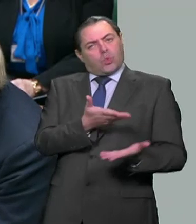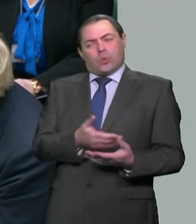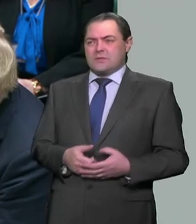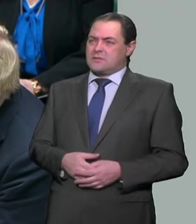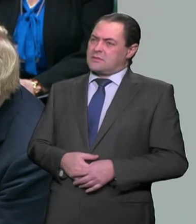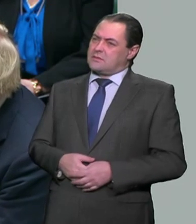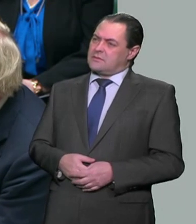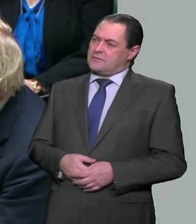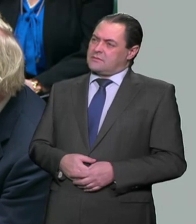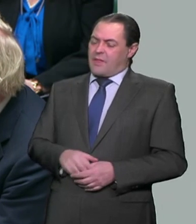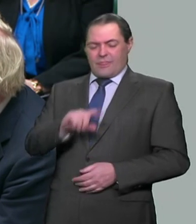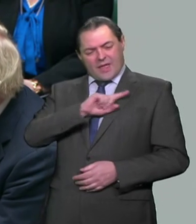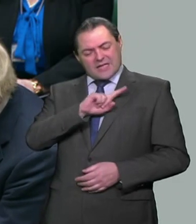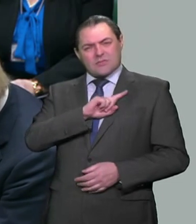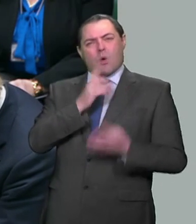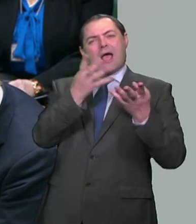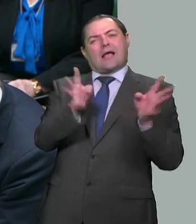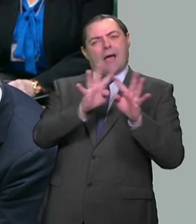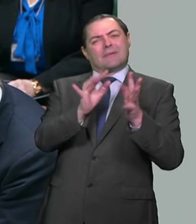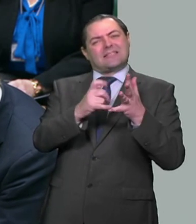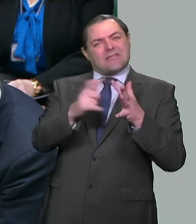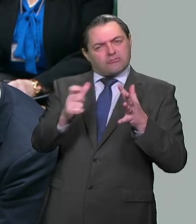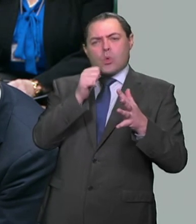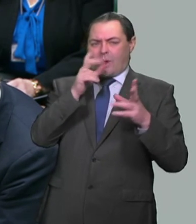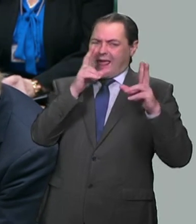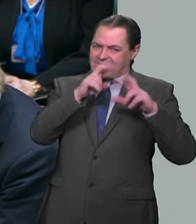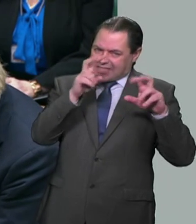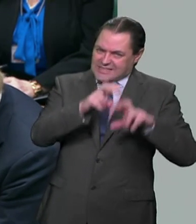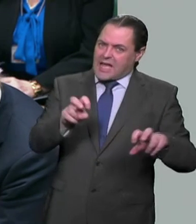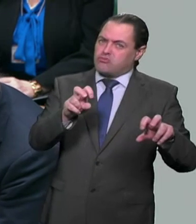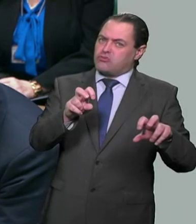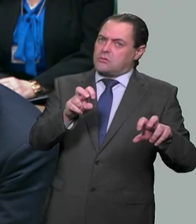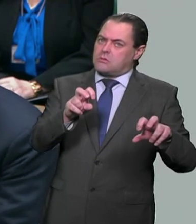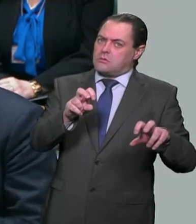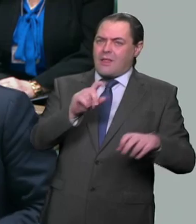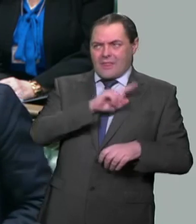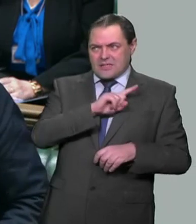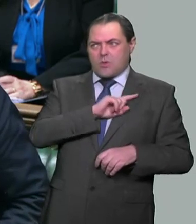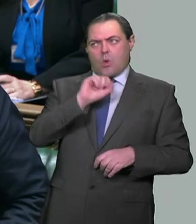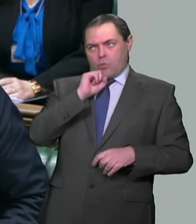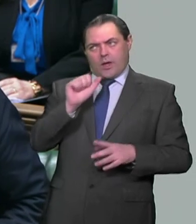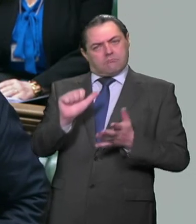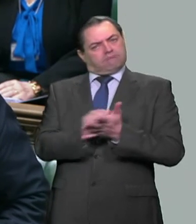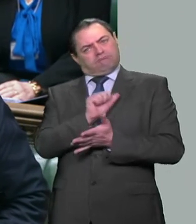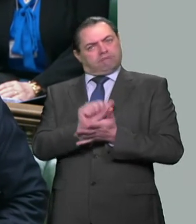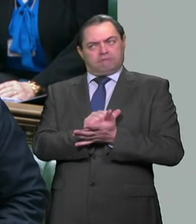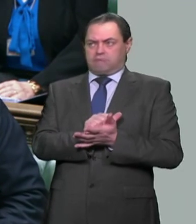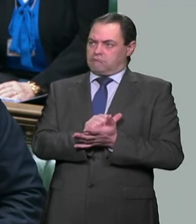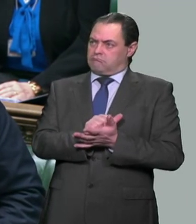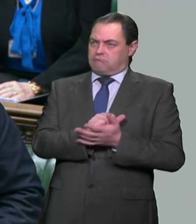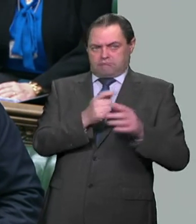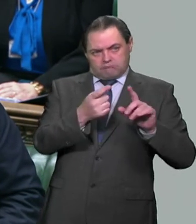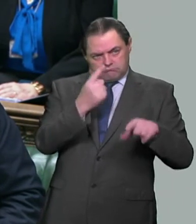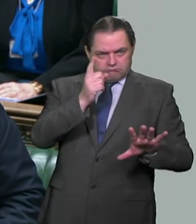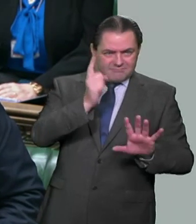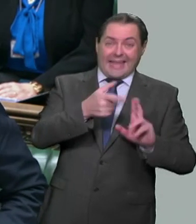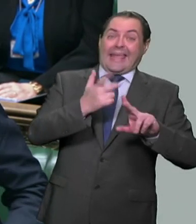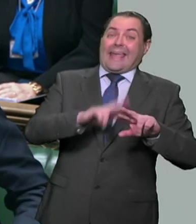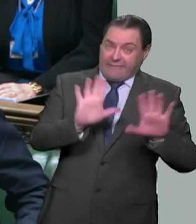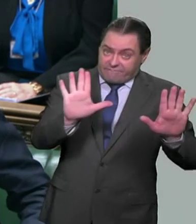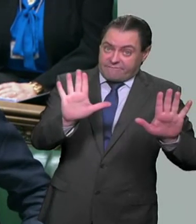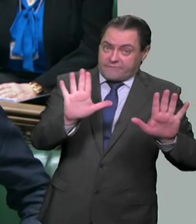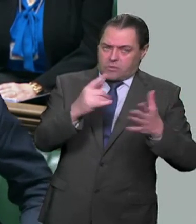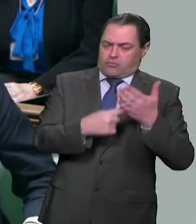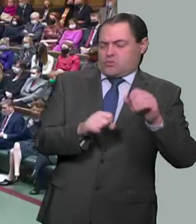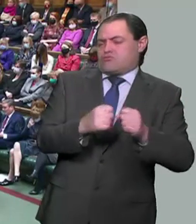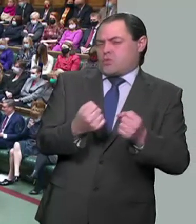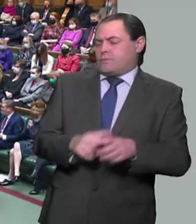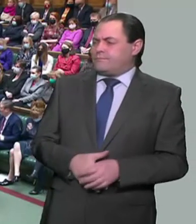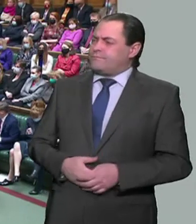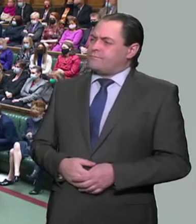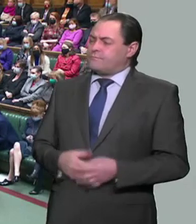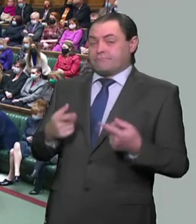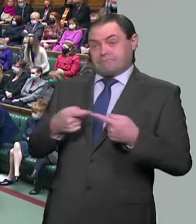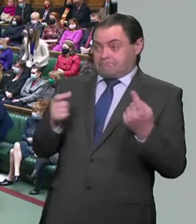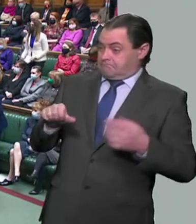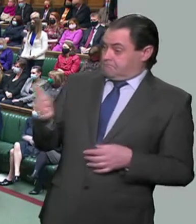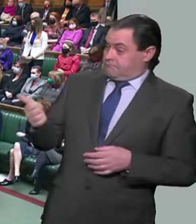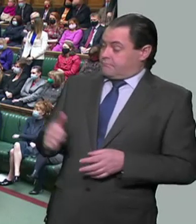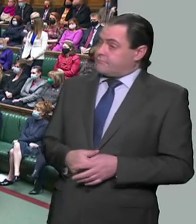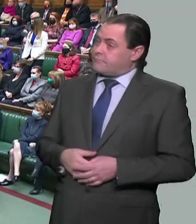That is why the Cabinet Secretary will be conducting an investigation and that is why there will be the requisite disciplinary action if necessary.